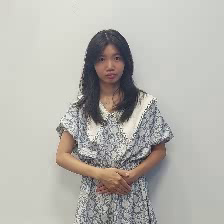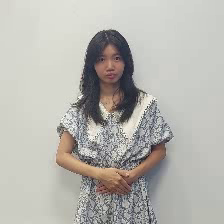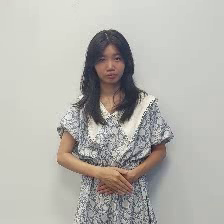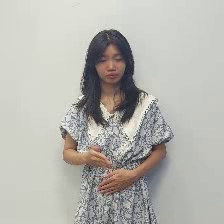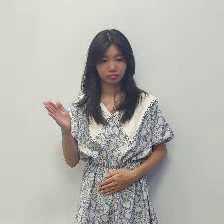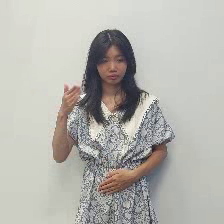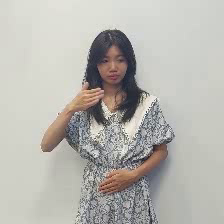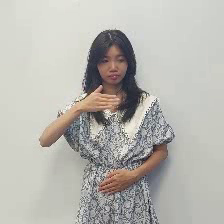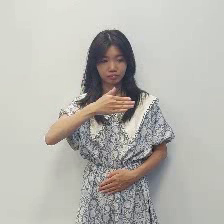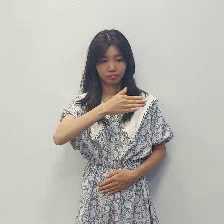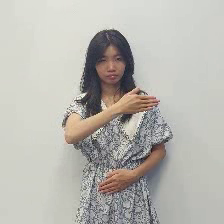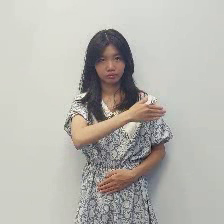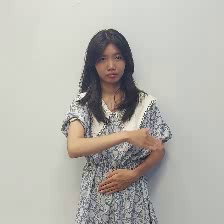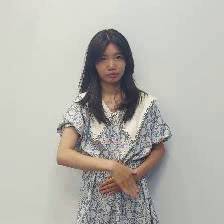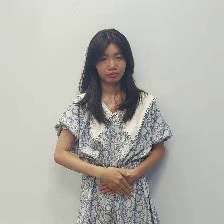Cá